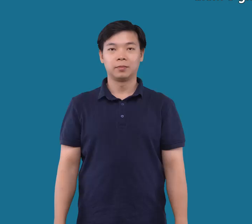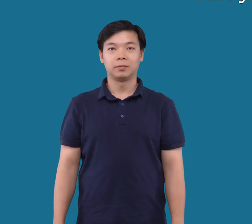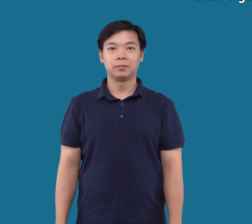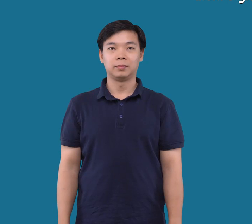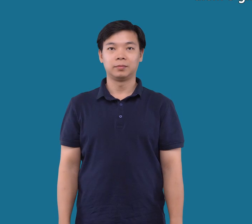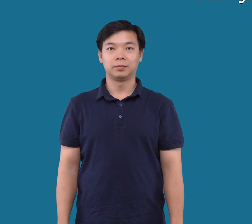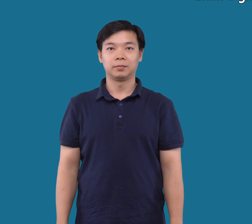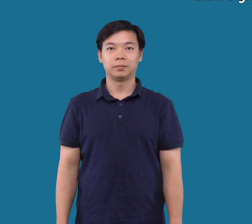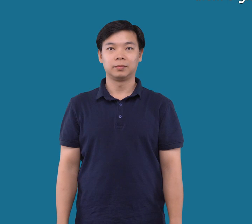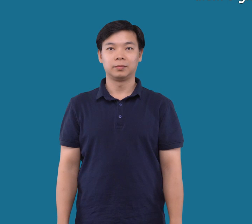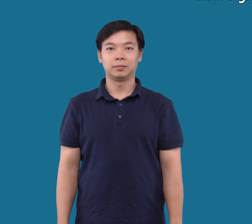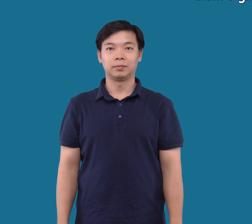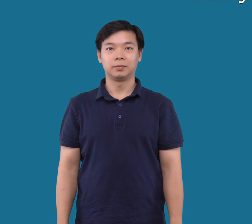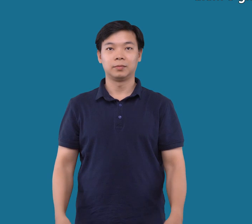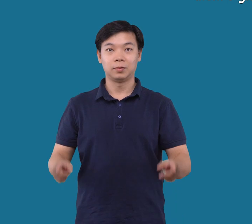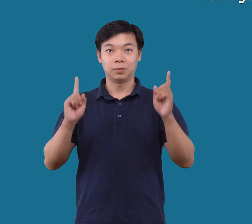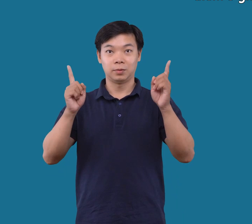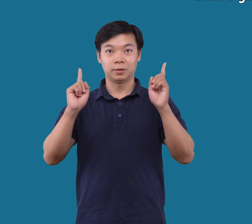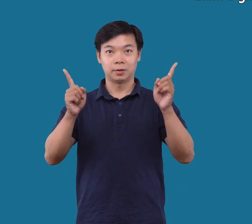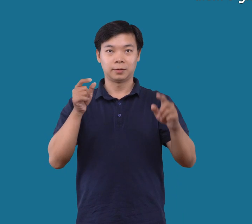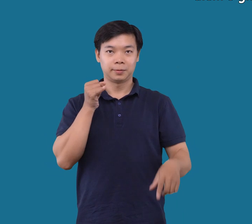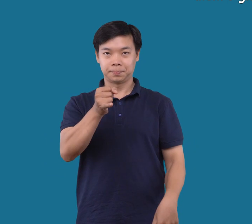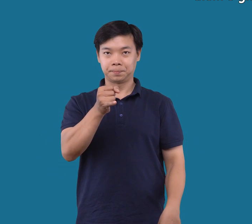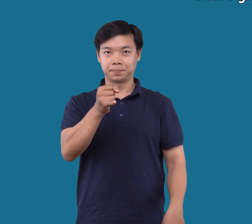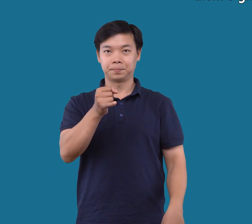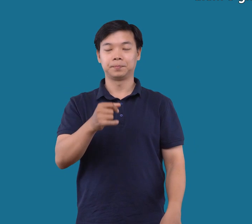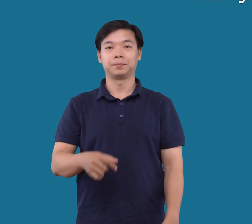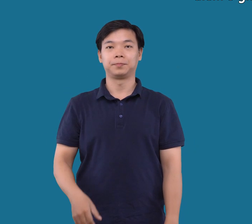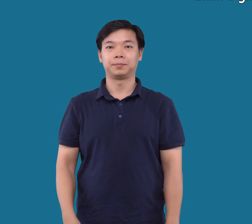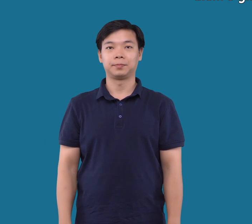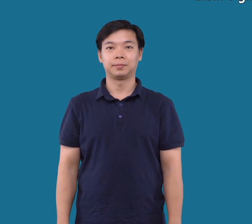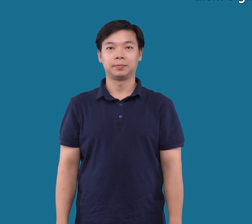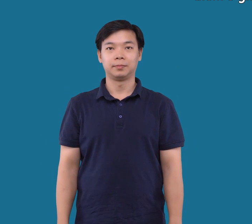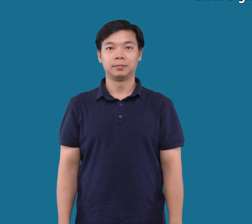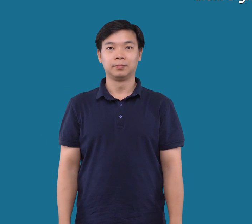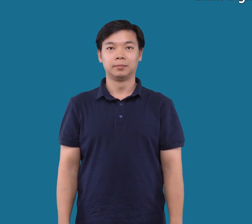điểm ở giữa đoạn thẳng